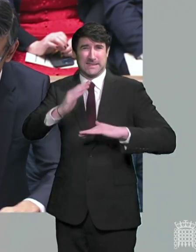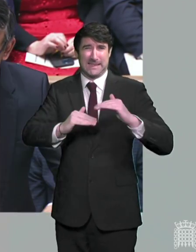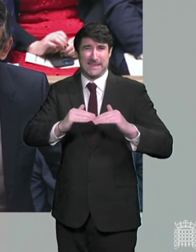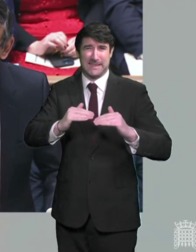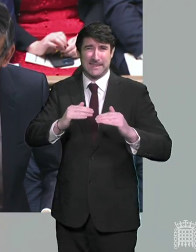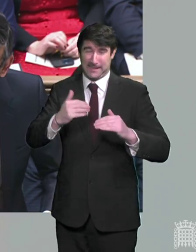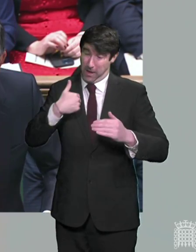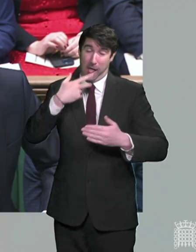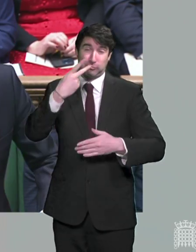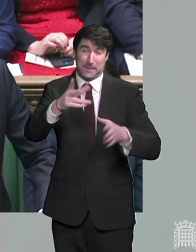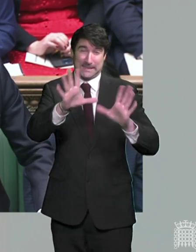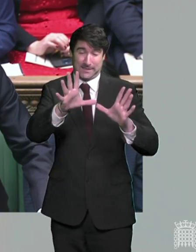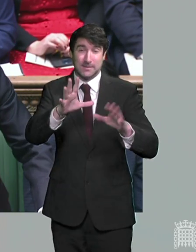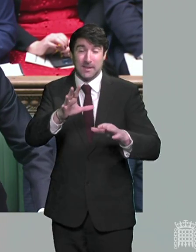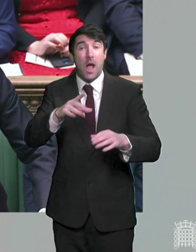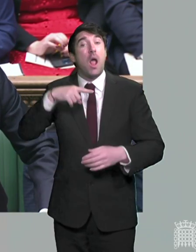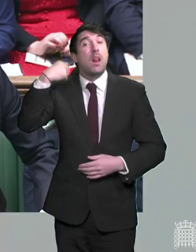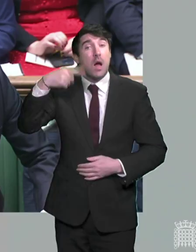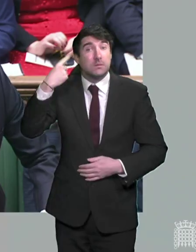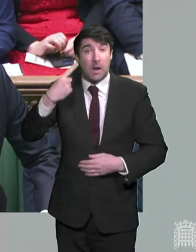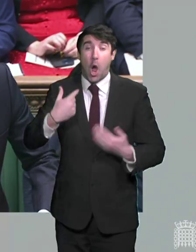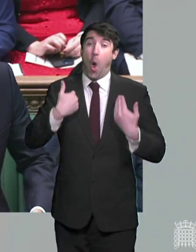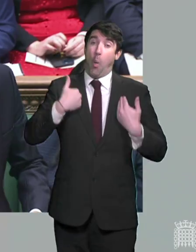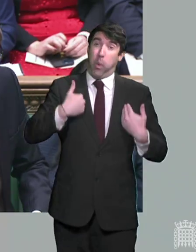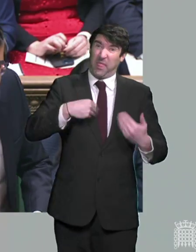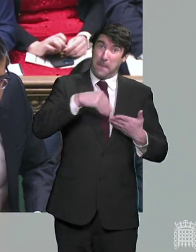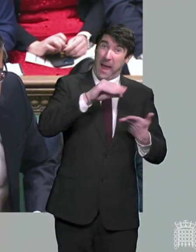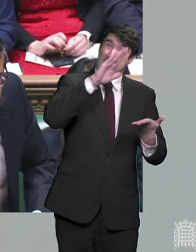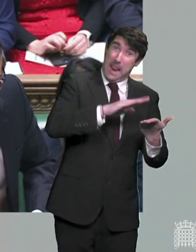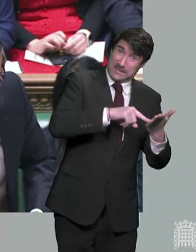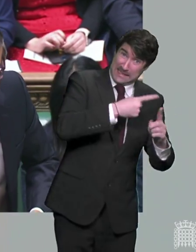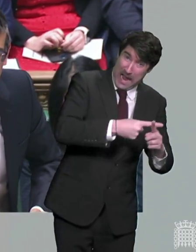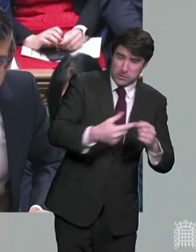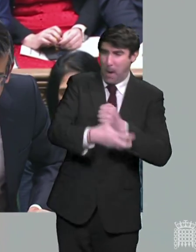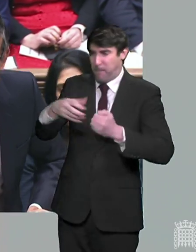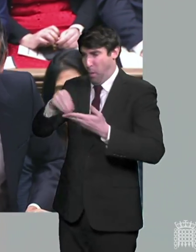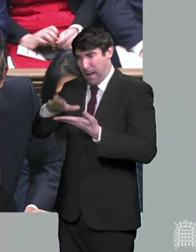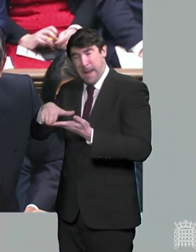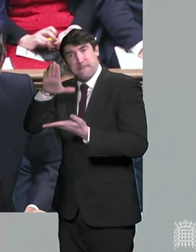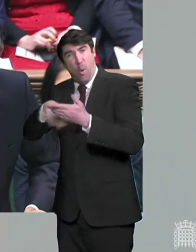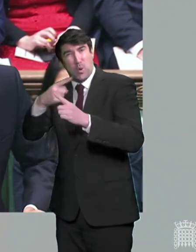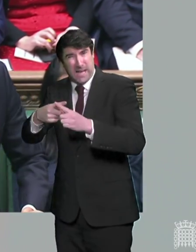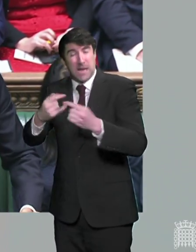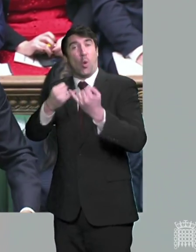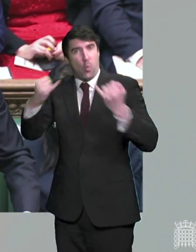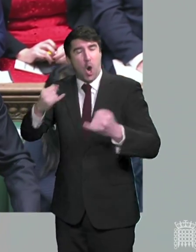Let us just go over them: the wealthiest pay more tax and the poorest pay less tax than under any year of the last Labour Government.